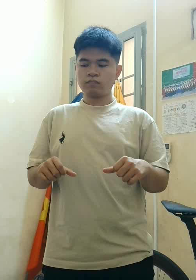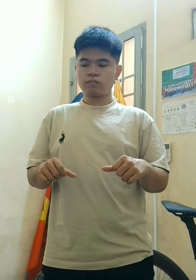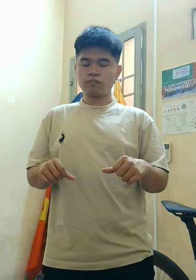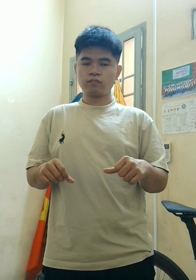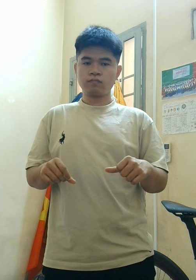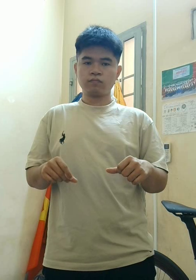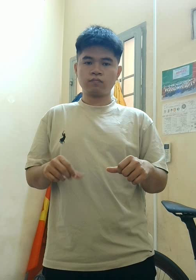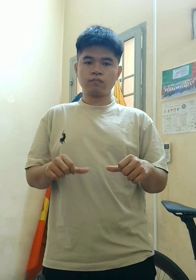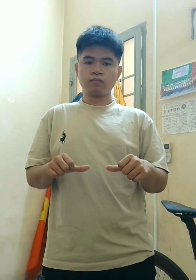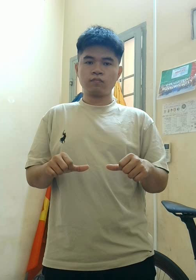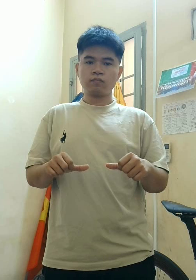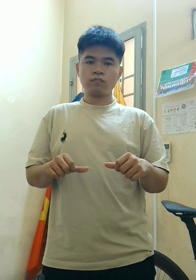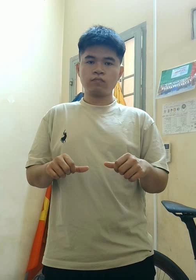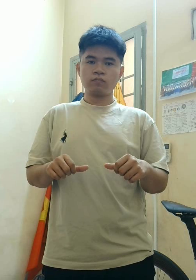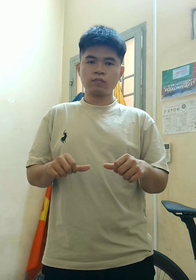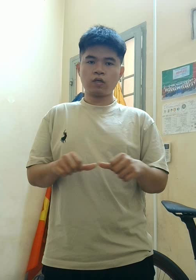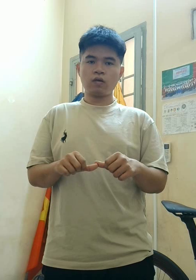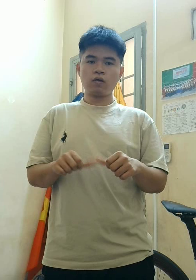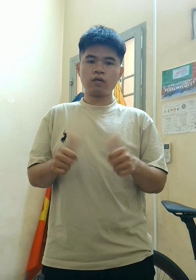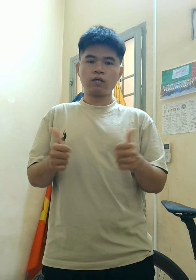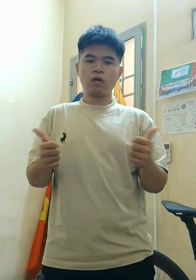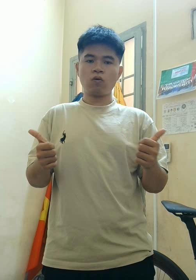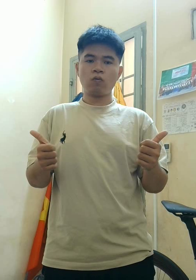o dau